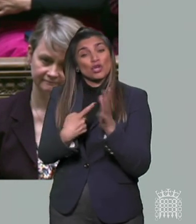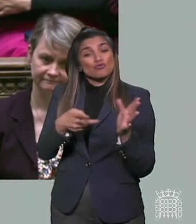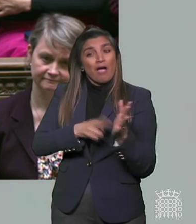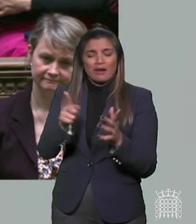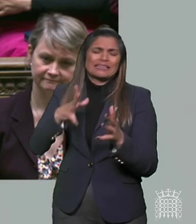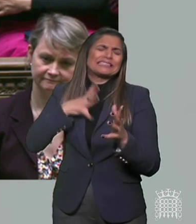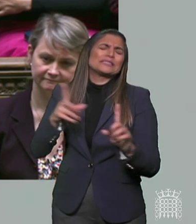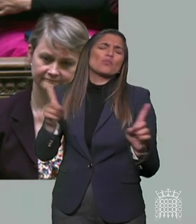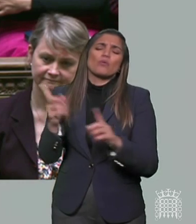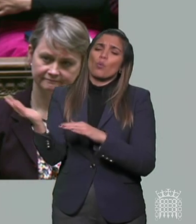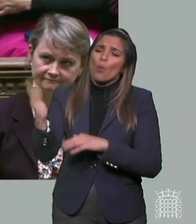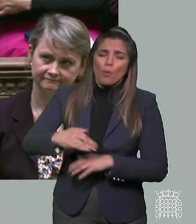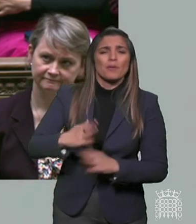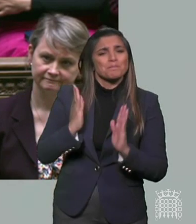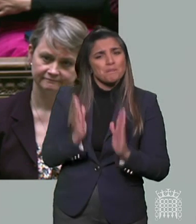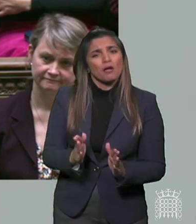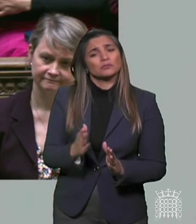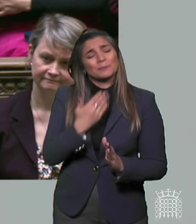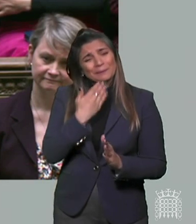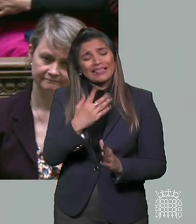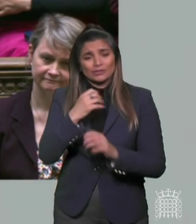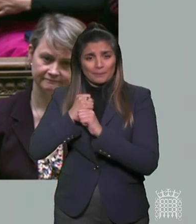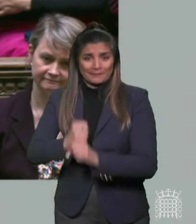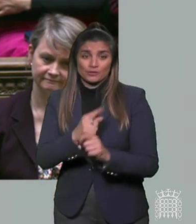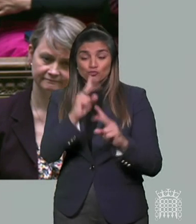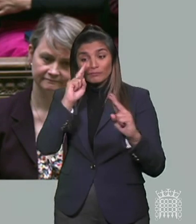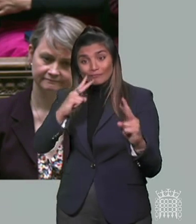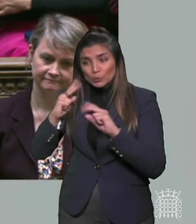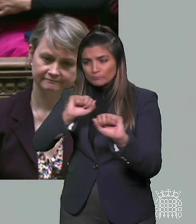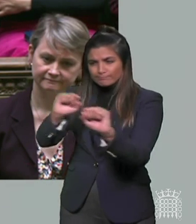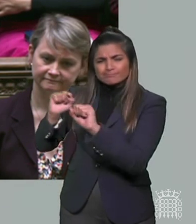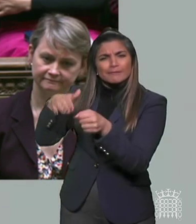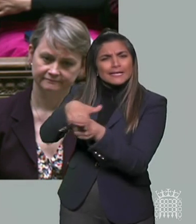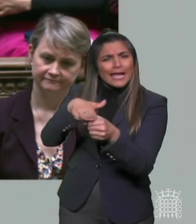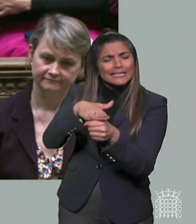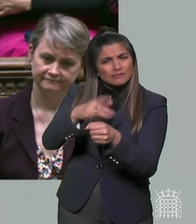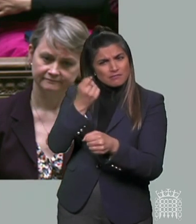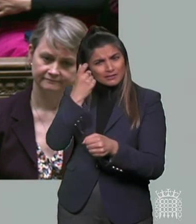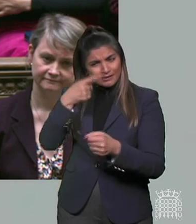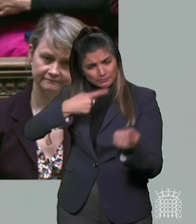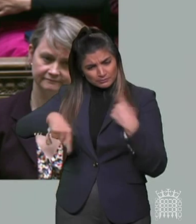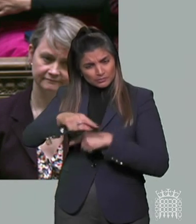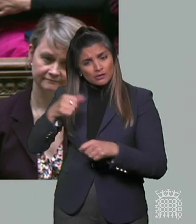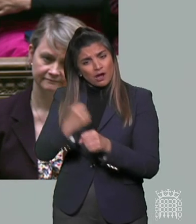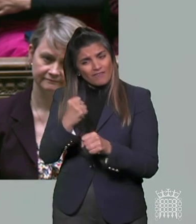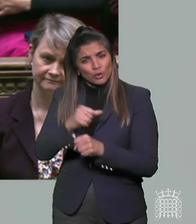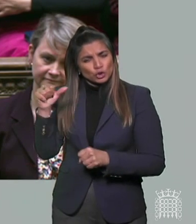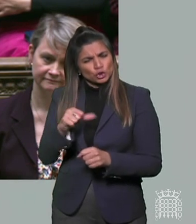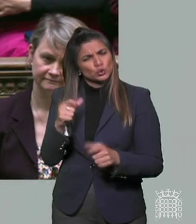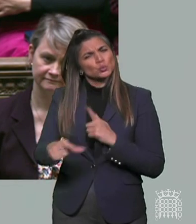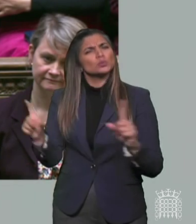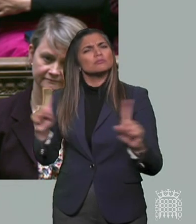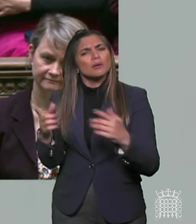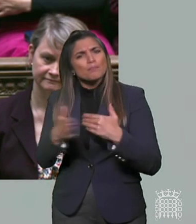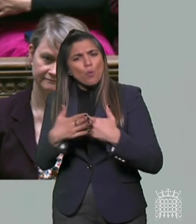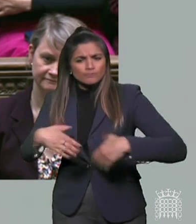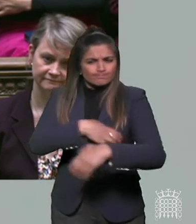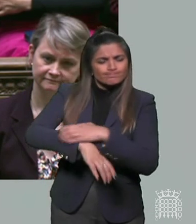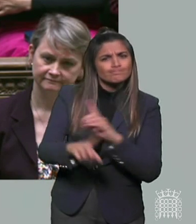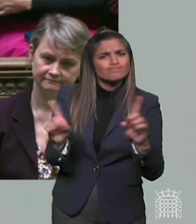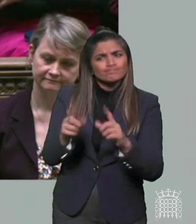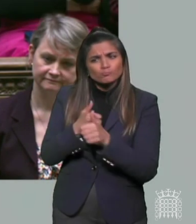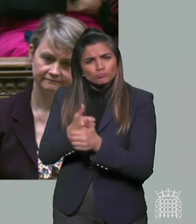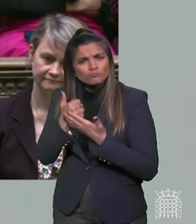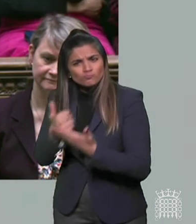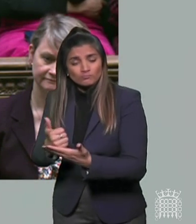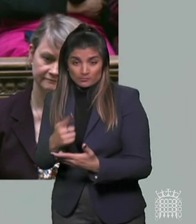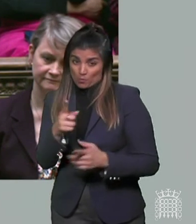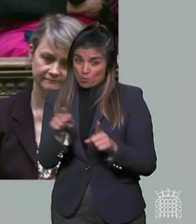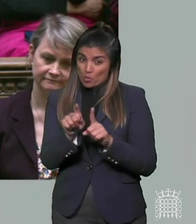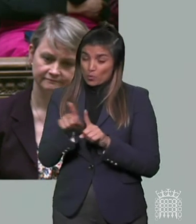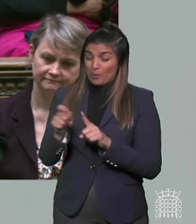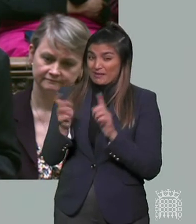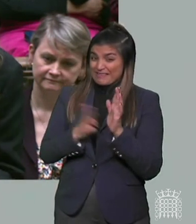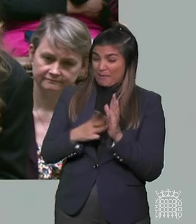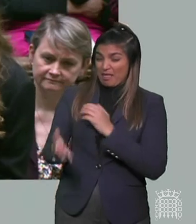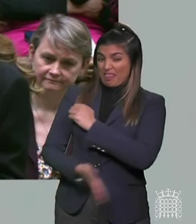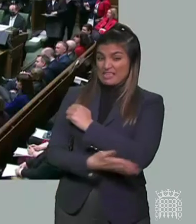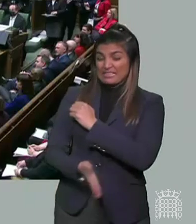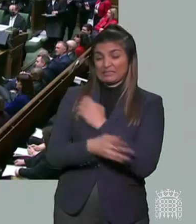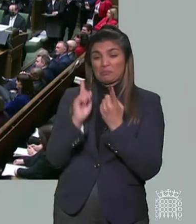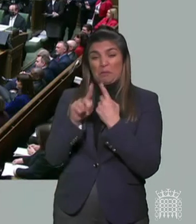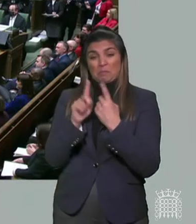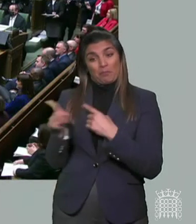So will he commit to a review of these cases to understand what more could have been done by the British Government to secure releases and whether the lazy comments of the Prime Minister worsened the situation?